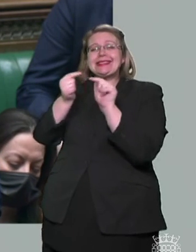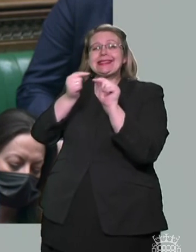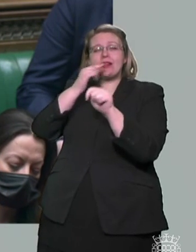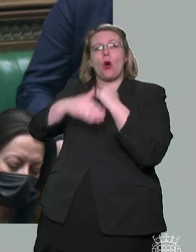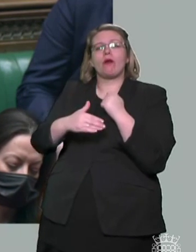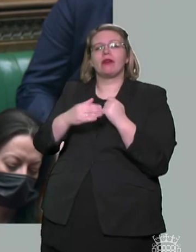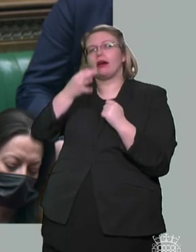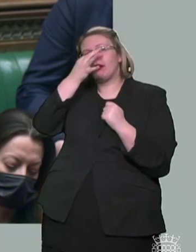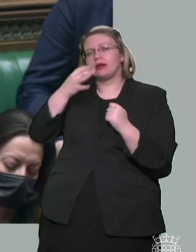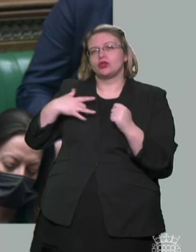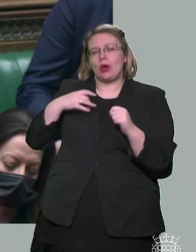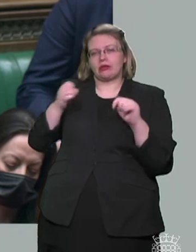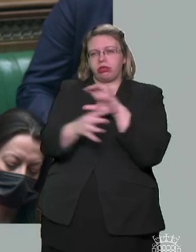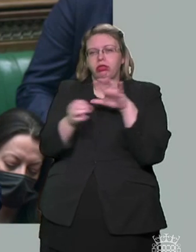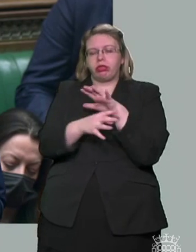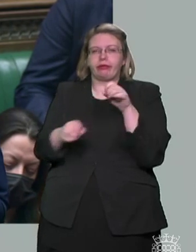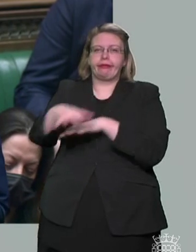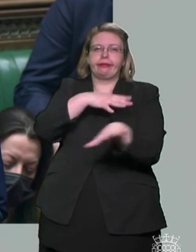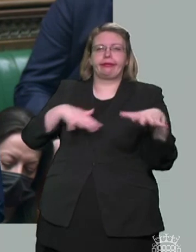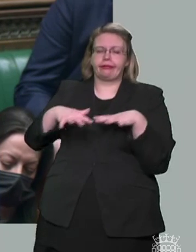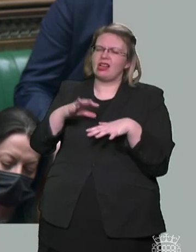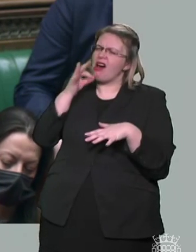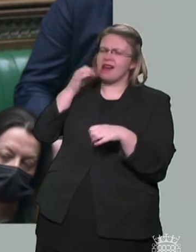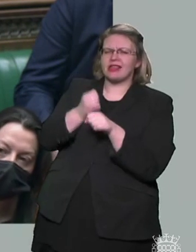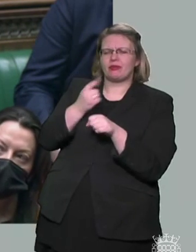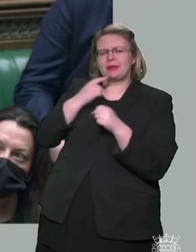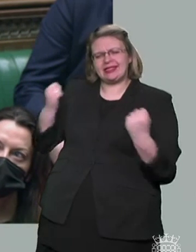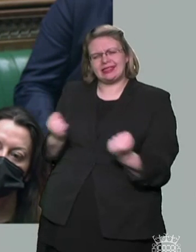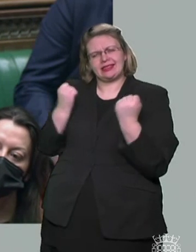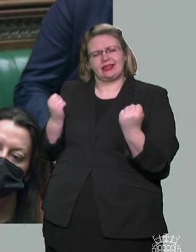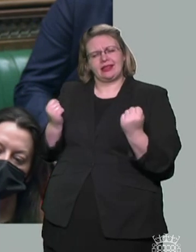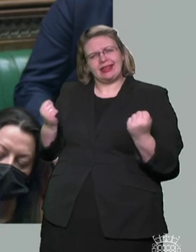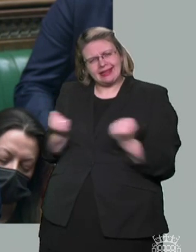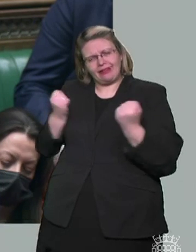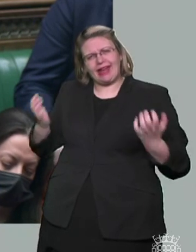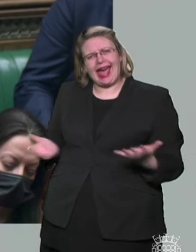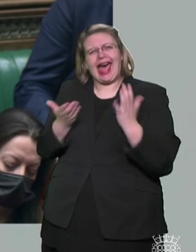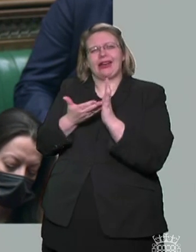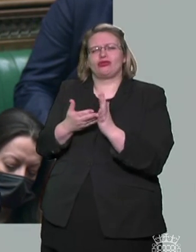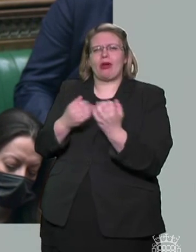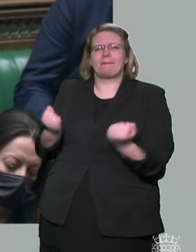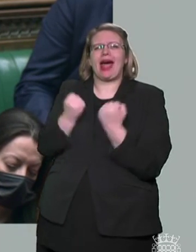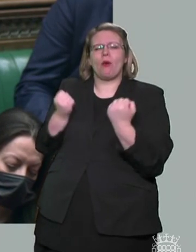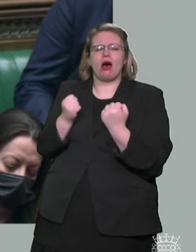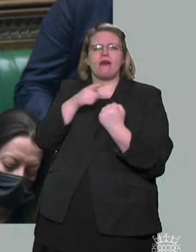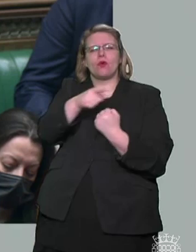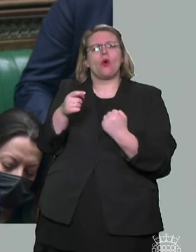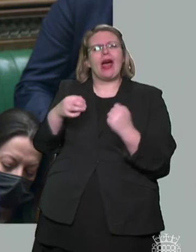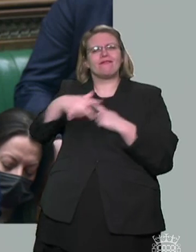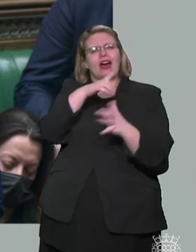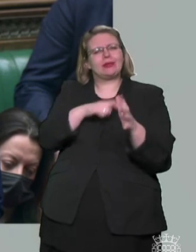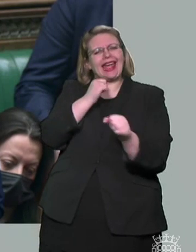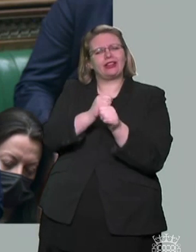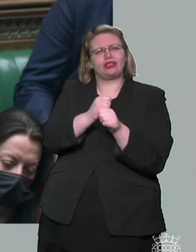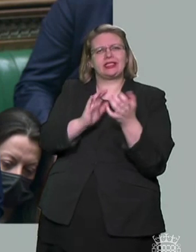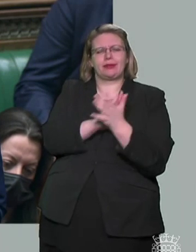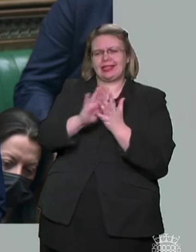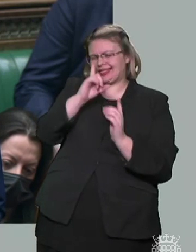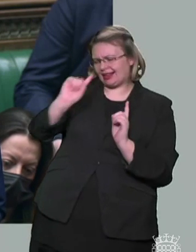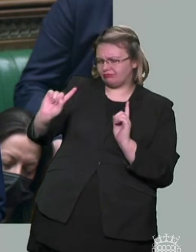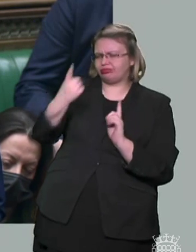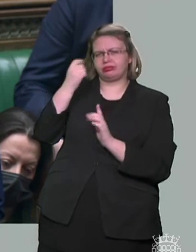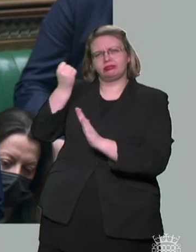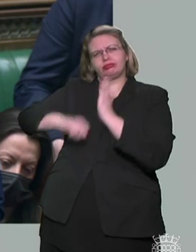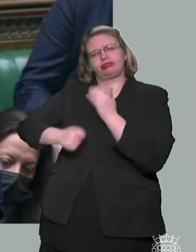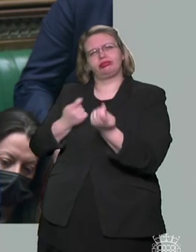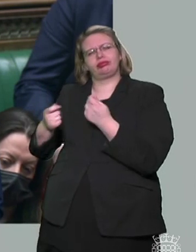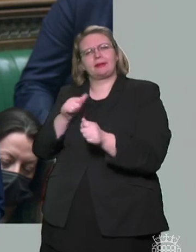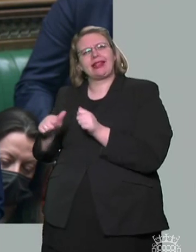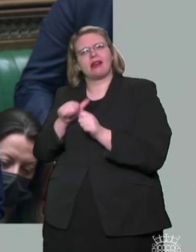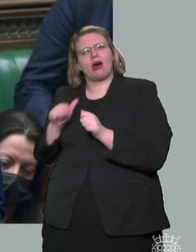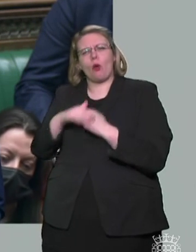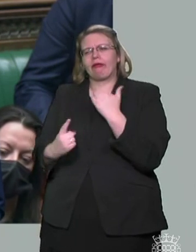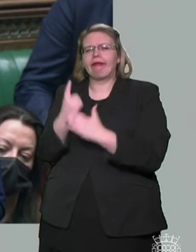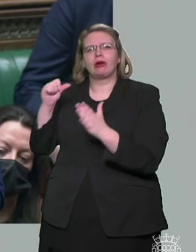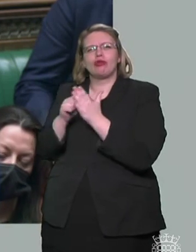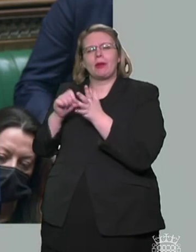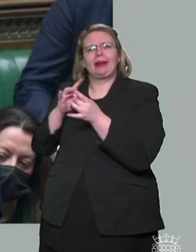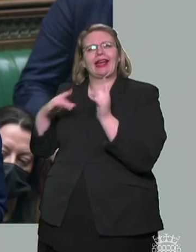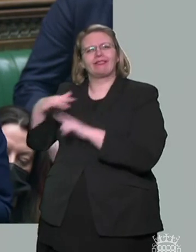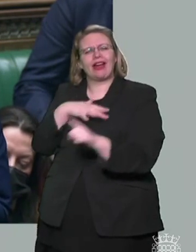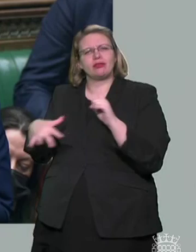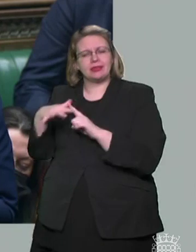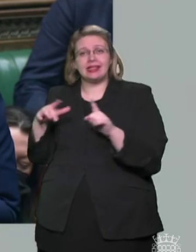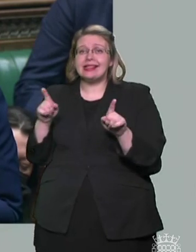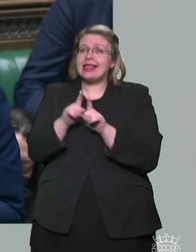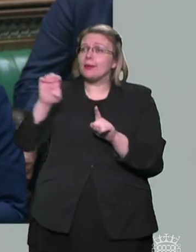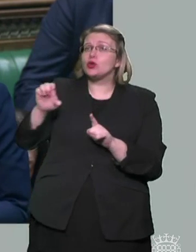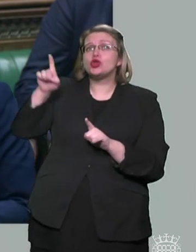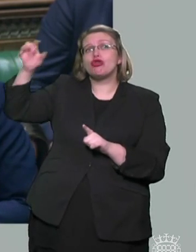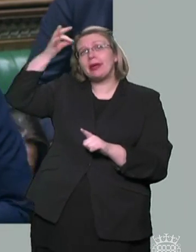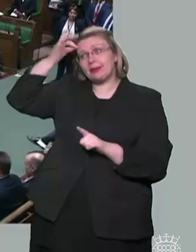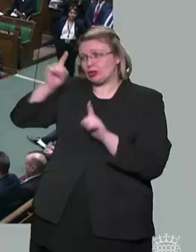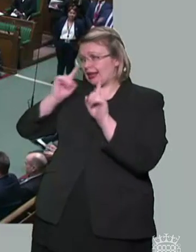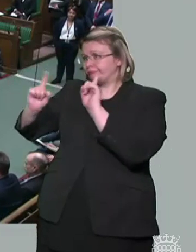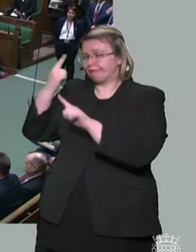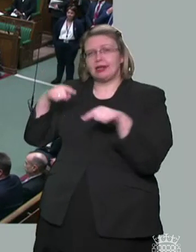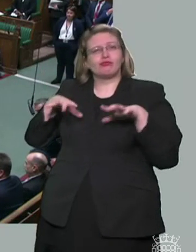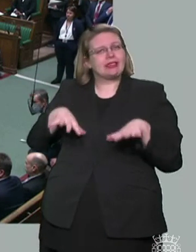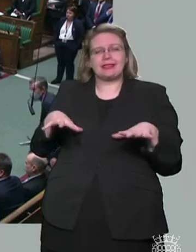Will the Government commit to strengthening the powers of the Office for Environmental Protection, as the Lib Dems tried to do through the passage of the Environment Bill, so that it can hold the Government and other public authorities to account over environmental damage in the same way that the European Commission was able to?